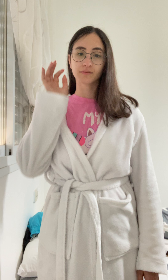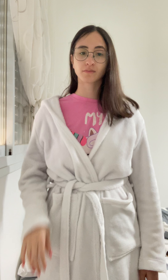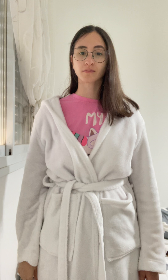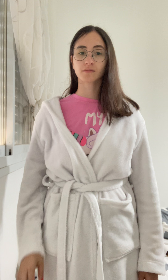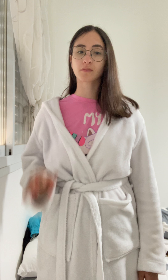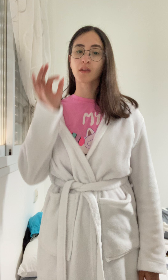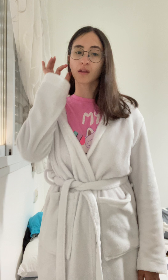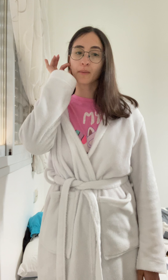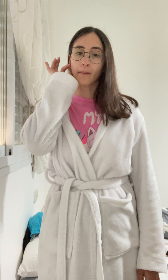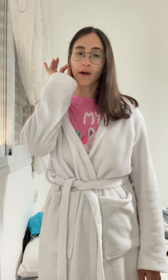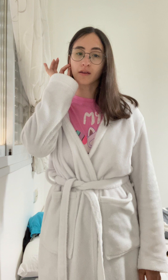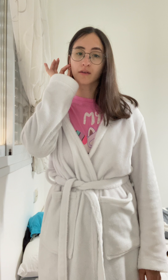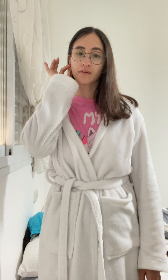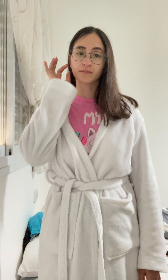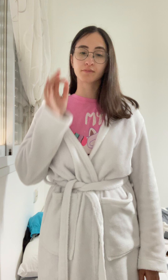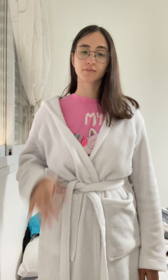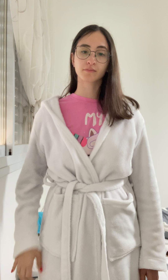בת